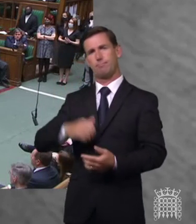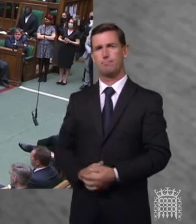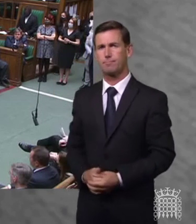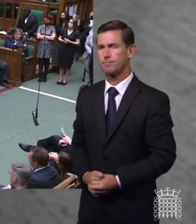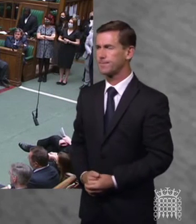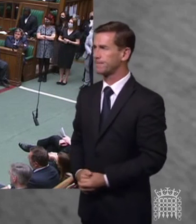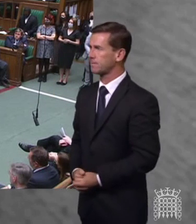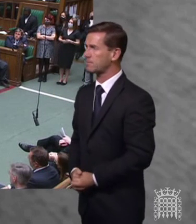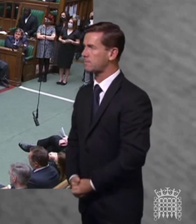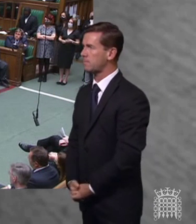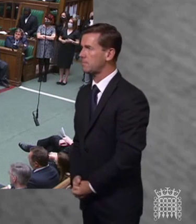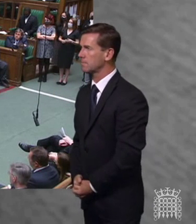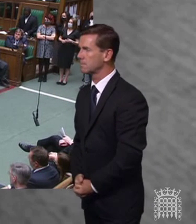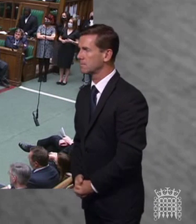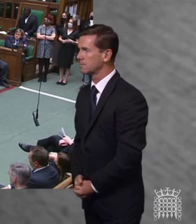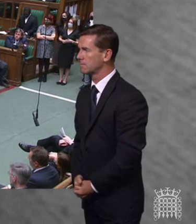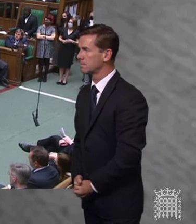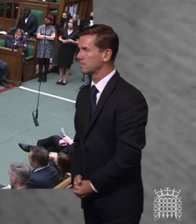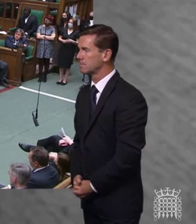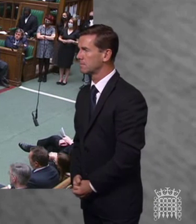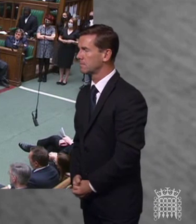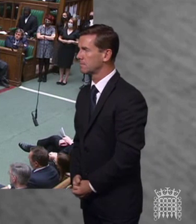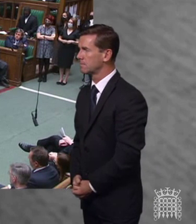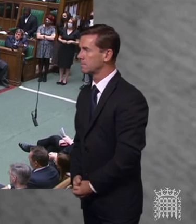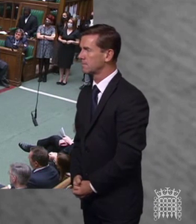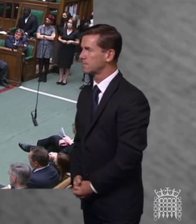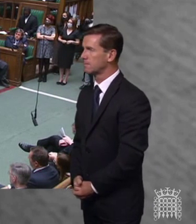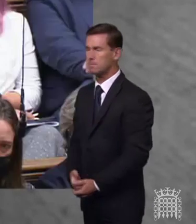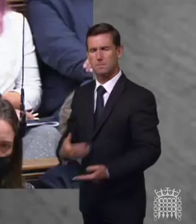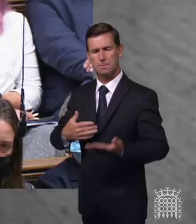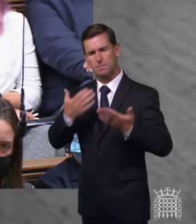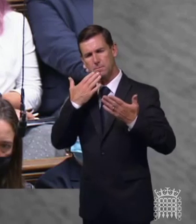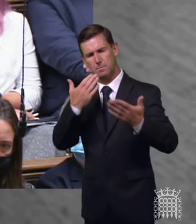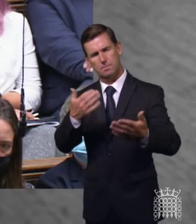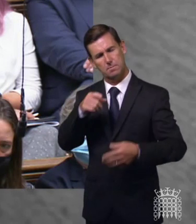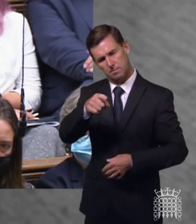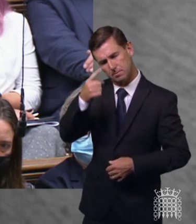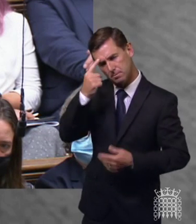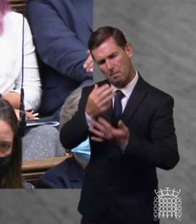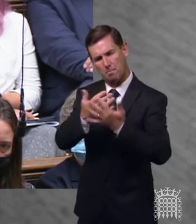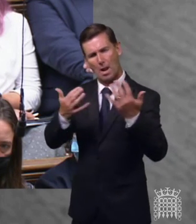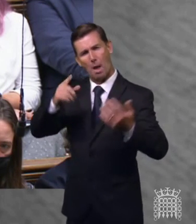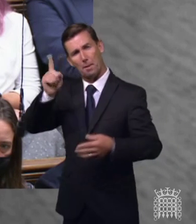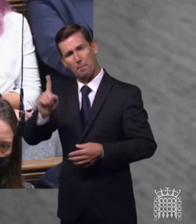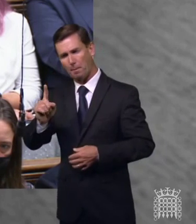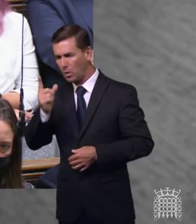Can the Prime Minister explain, then, how many people he thinks are eligible for relocation and are still to sign up?